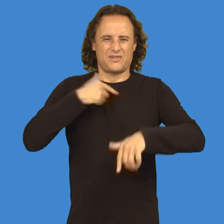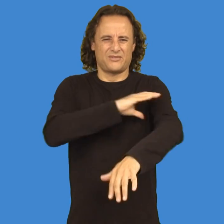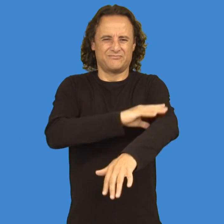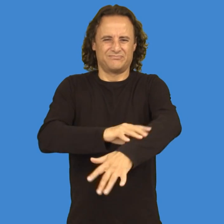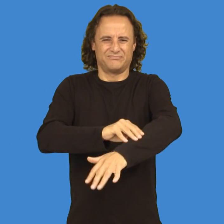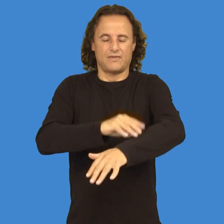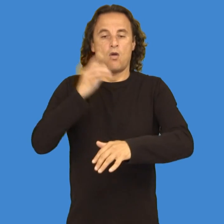sangre